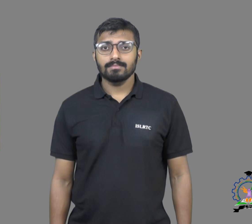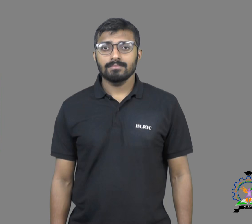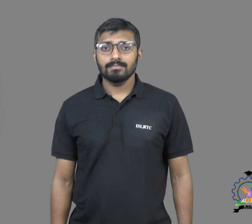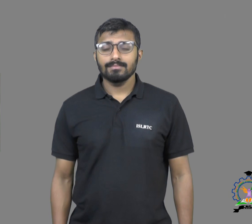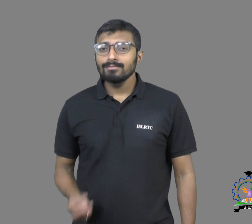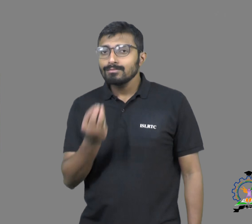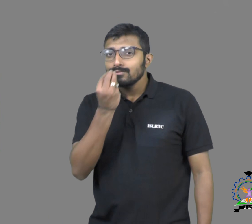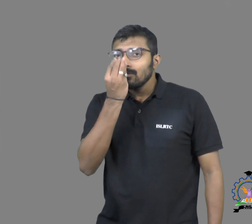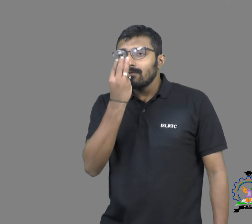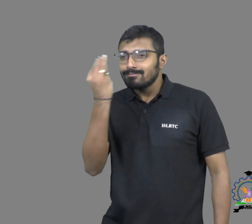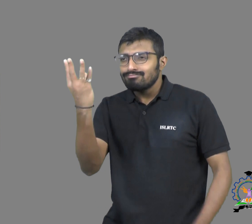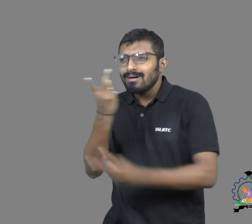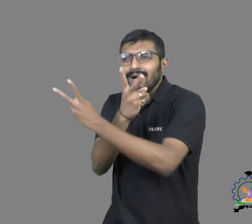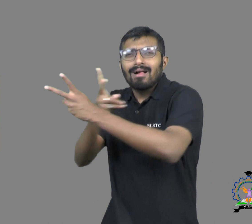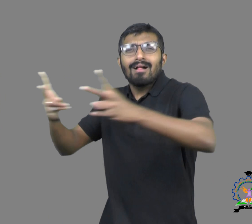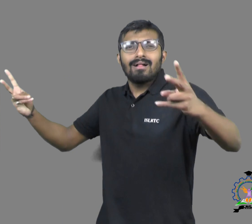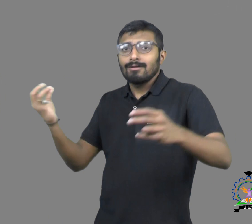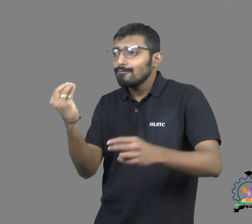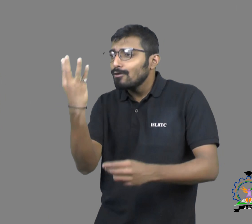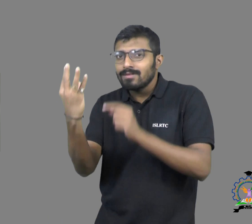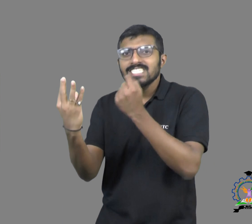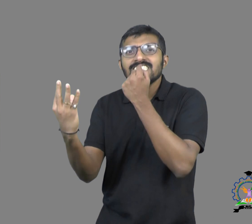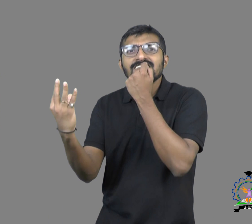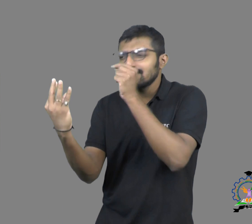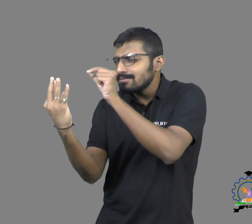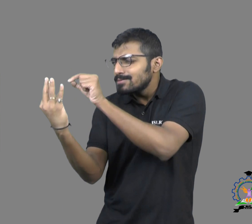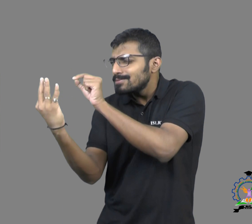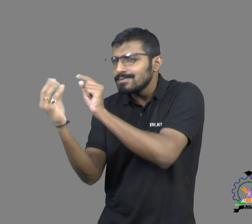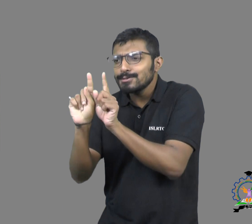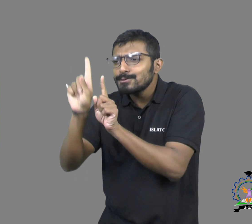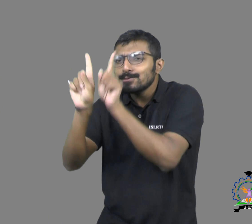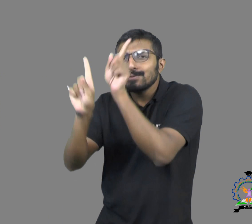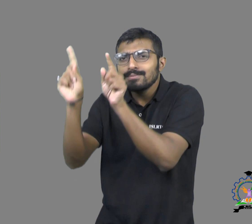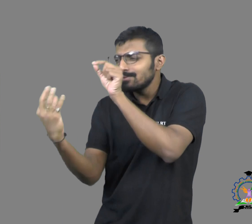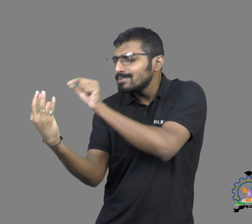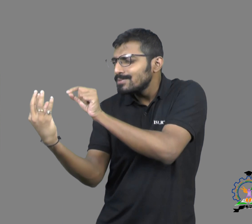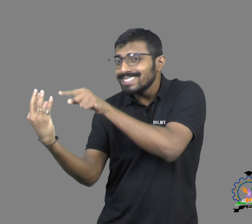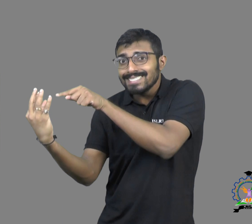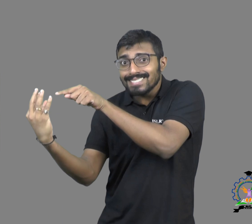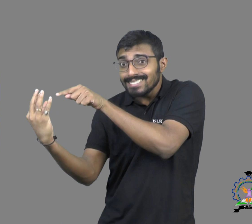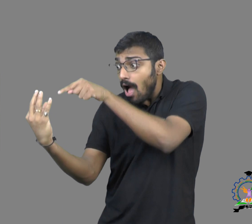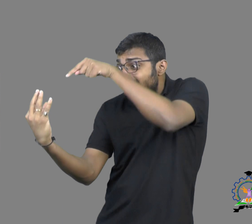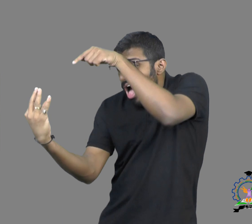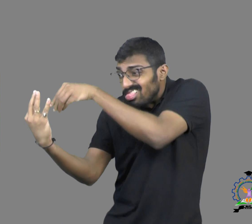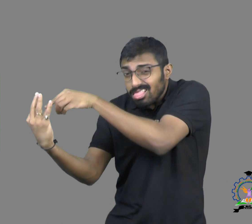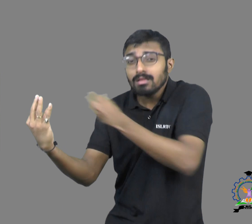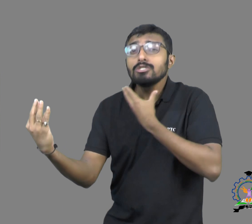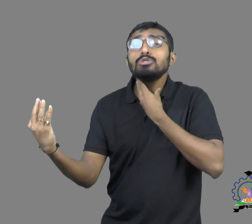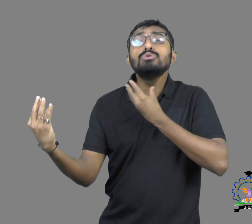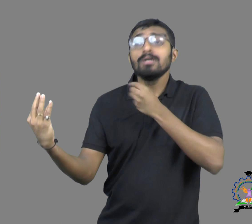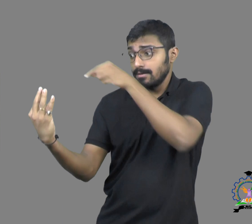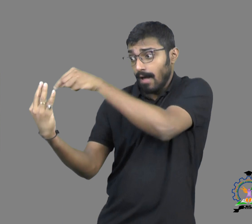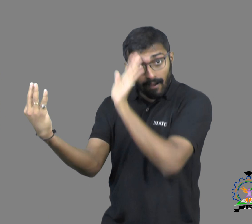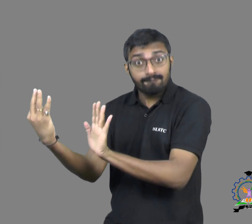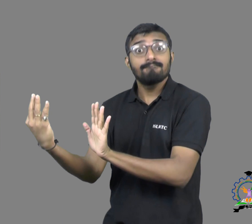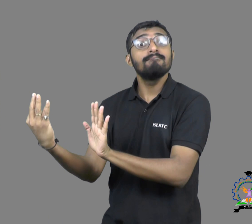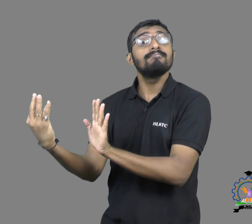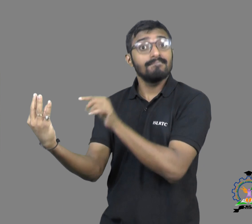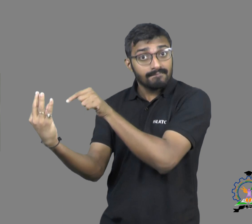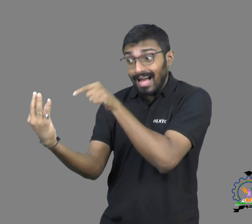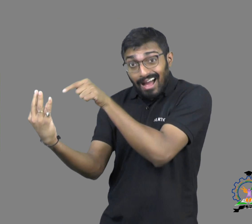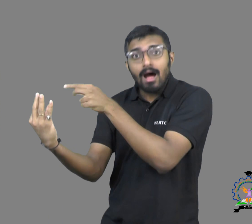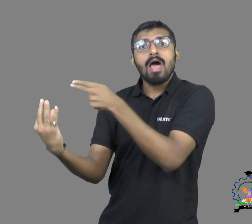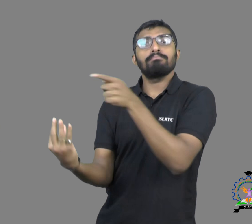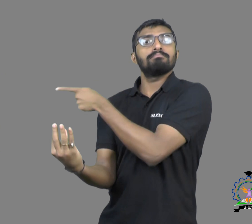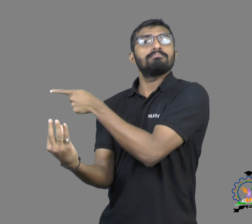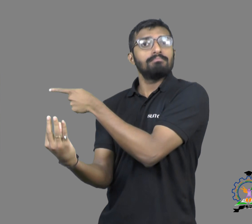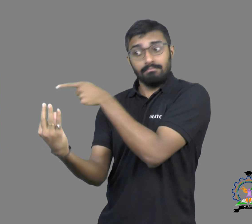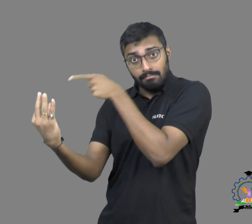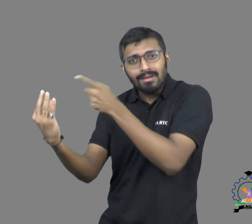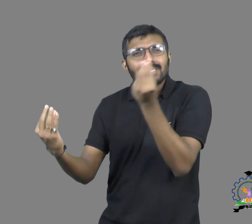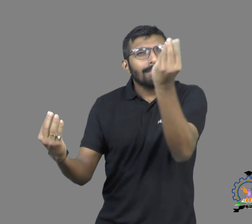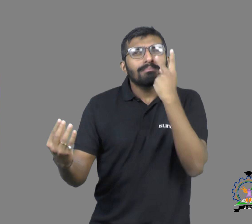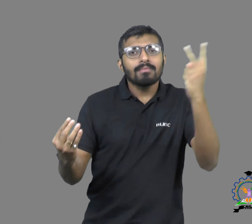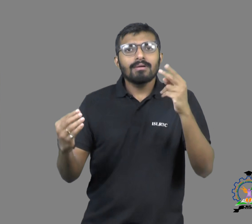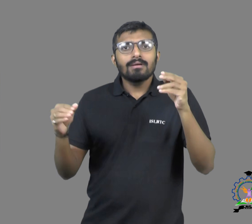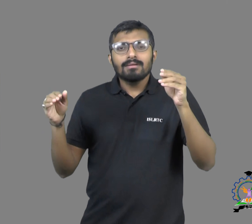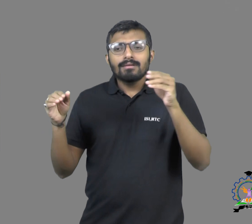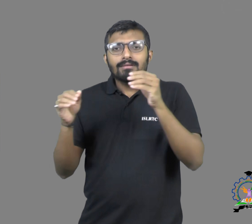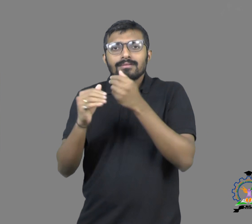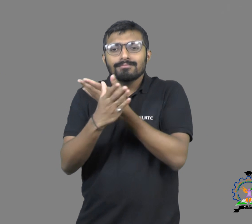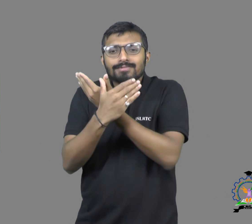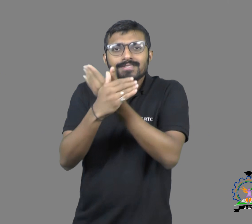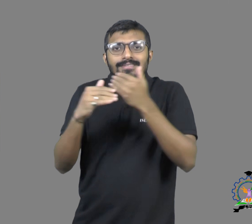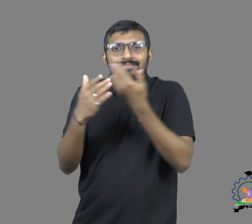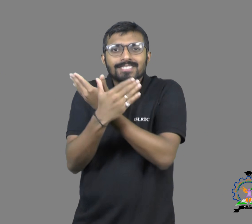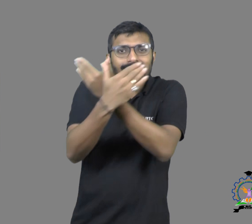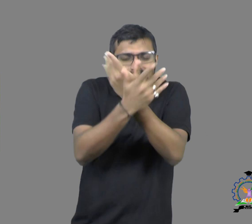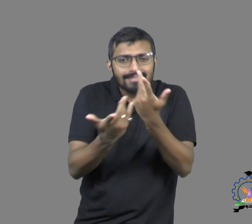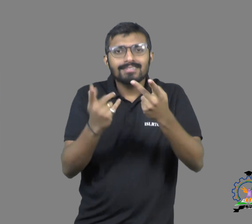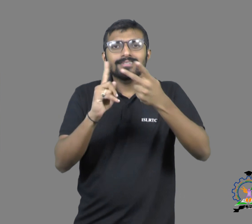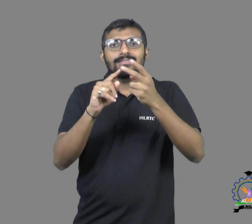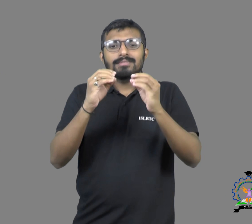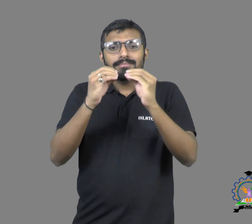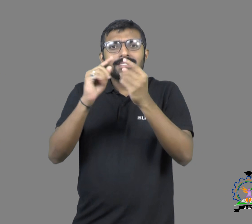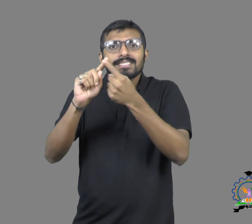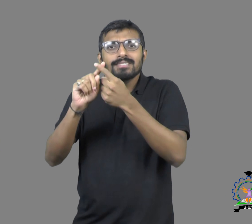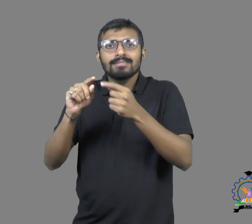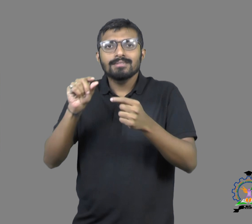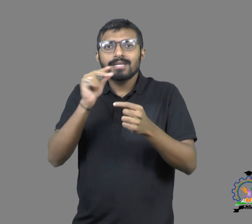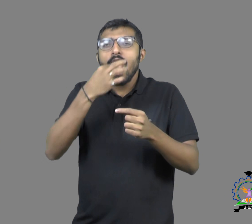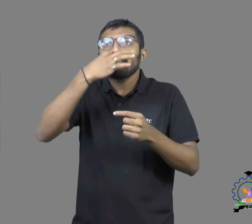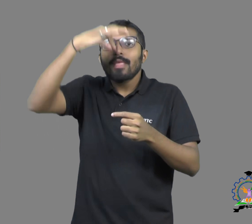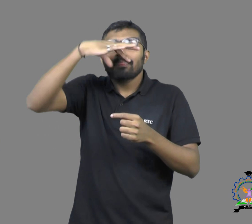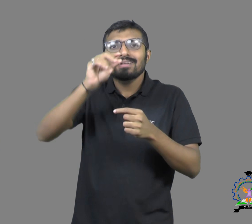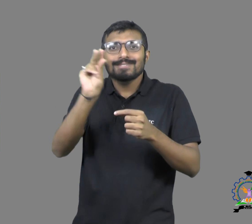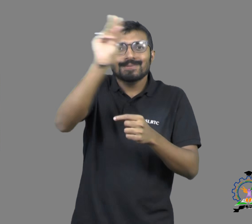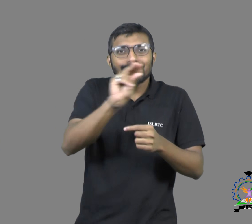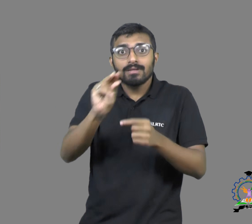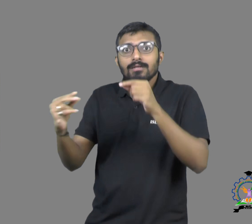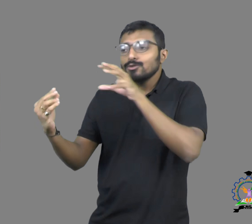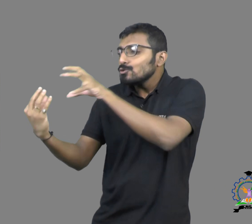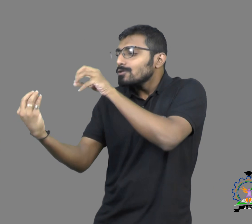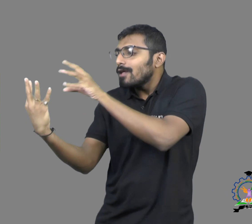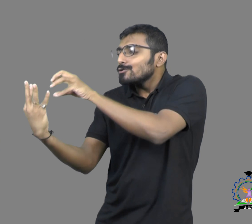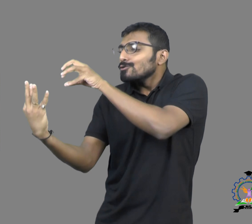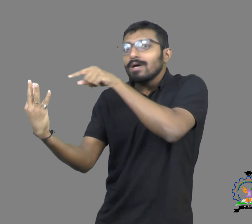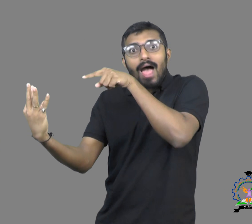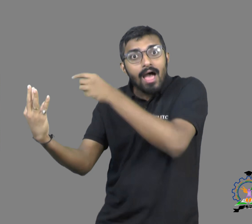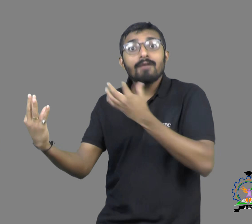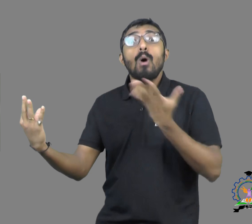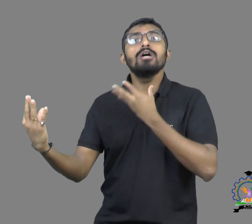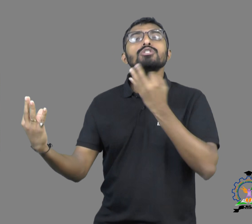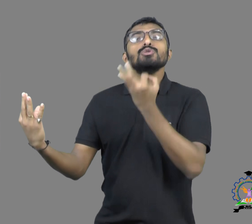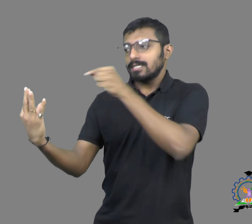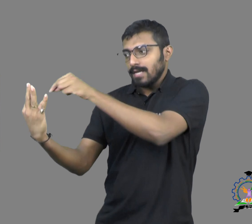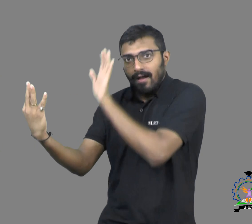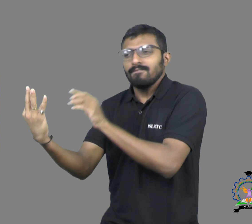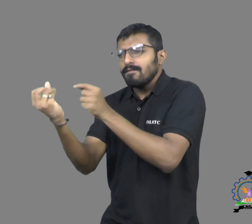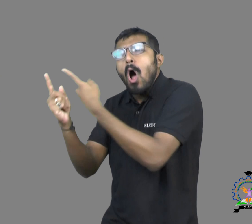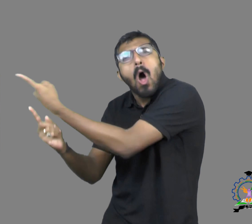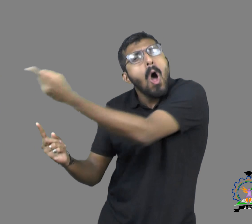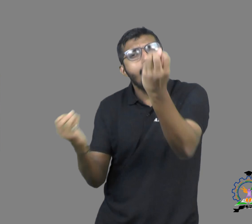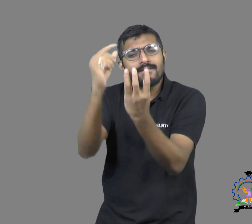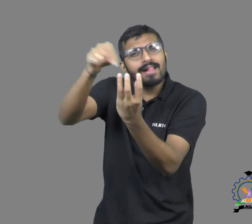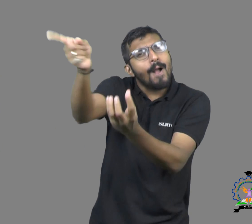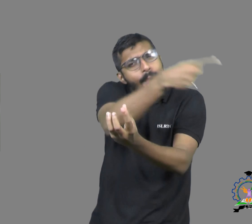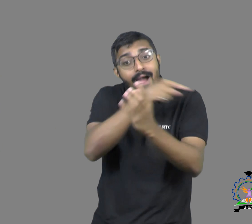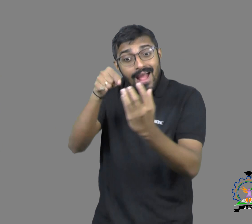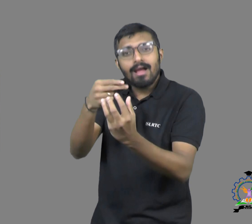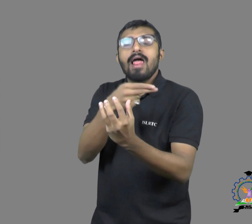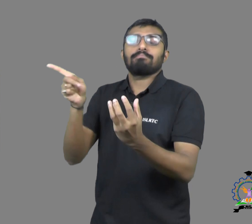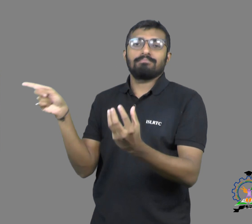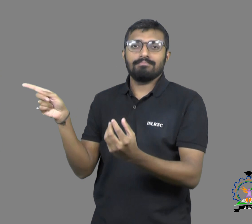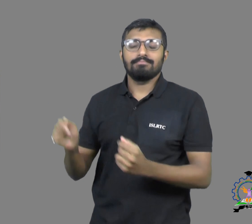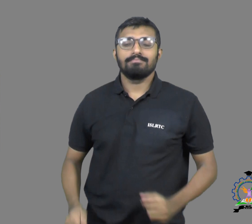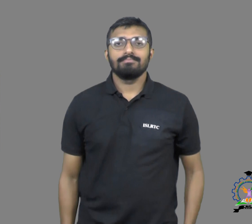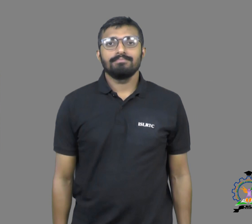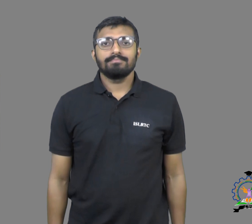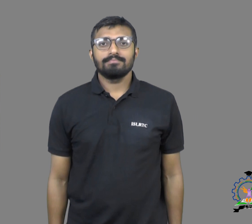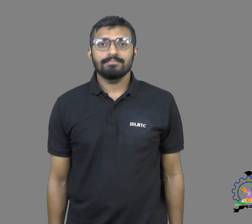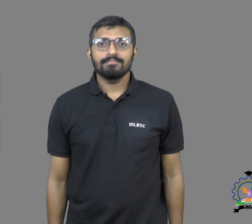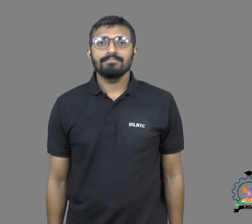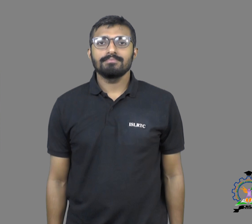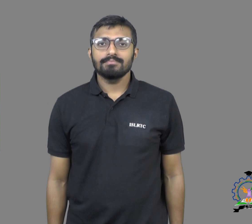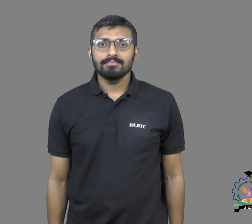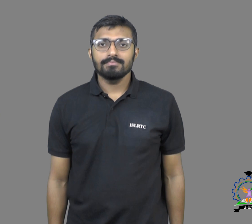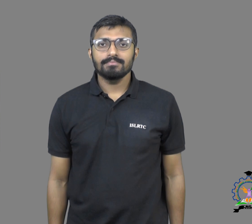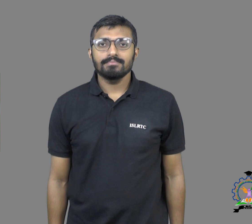Nectar